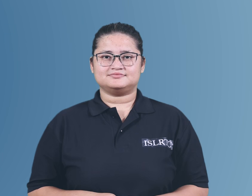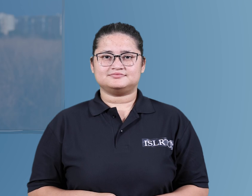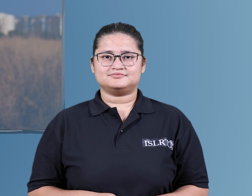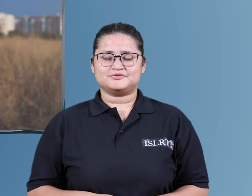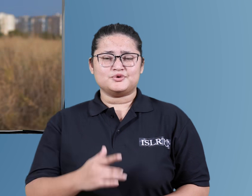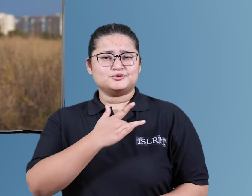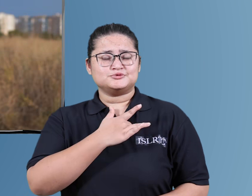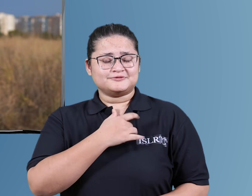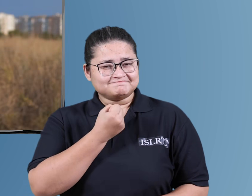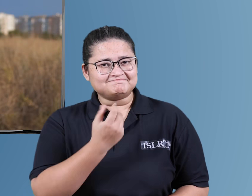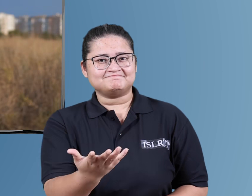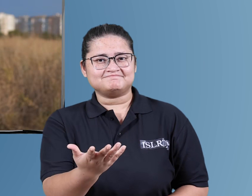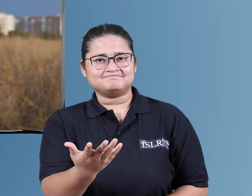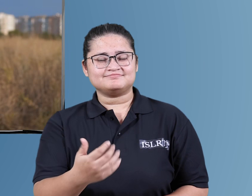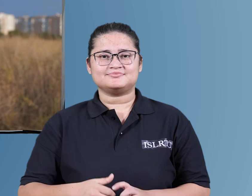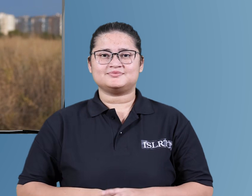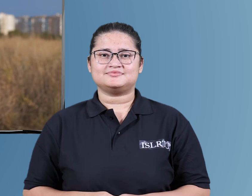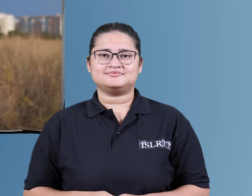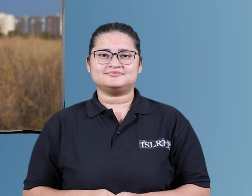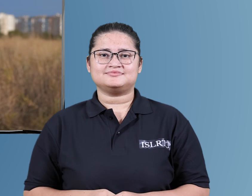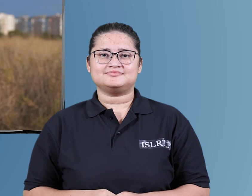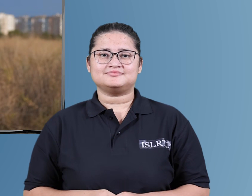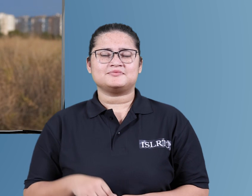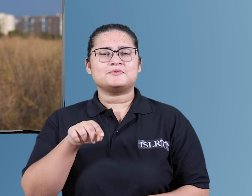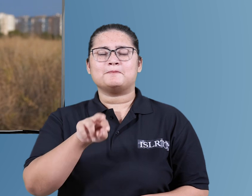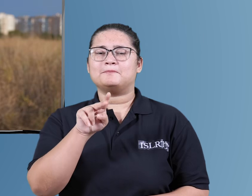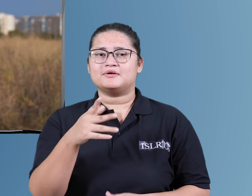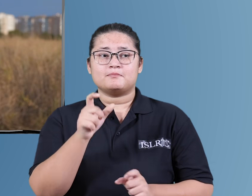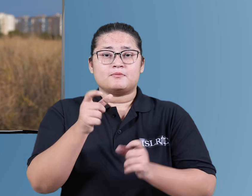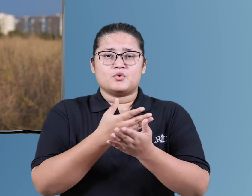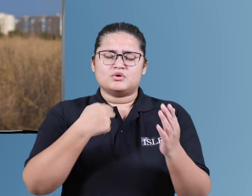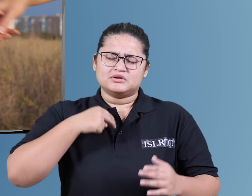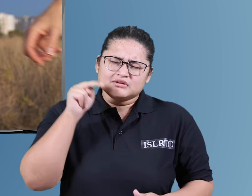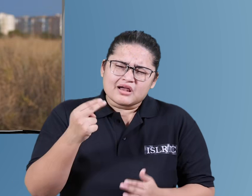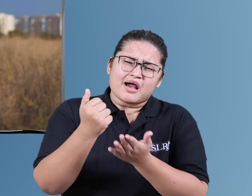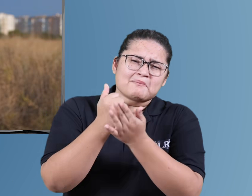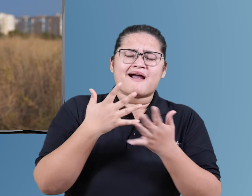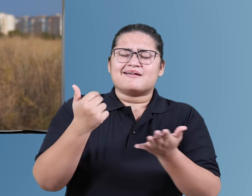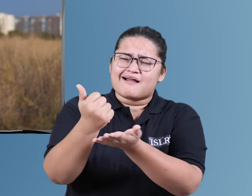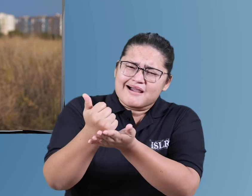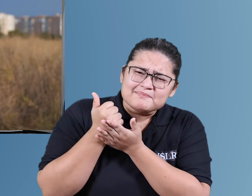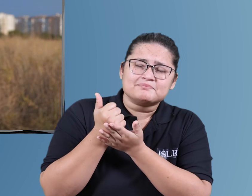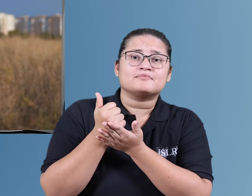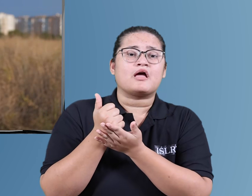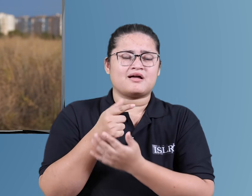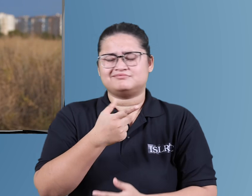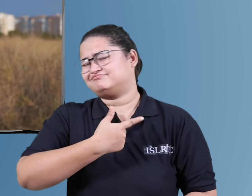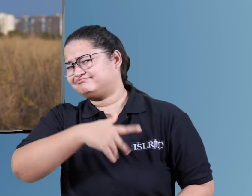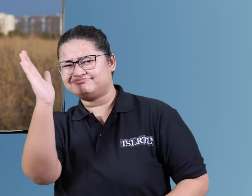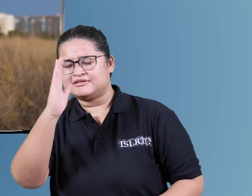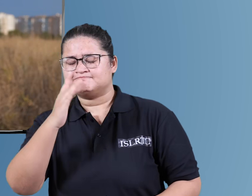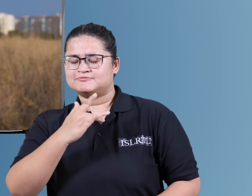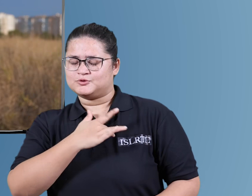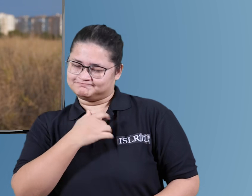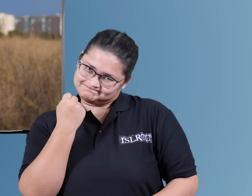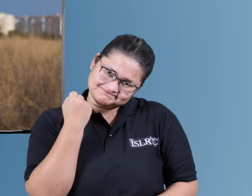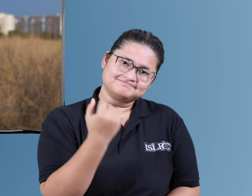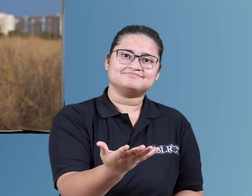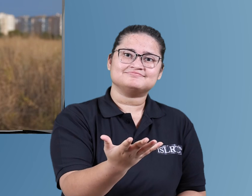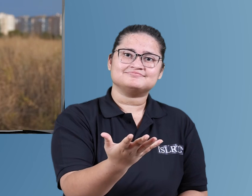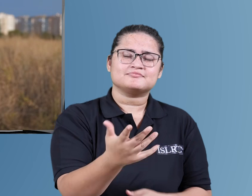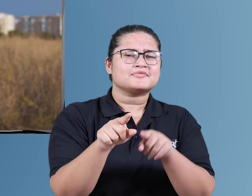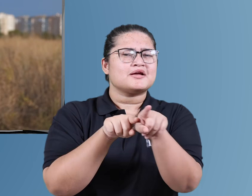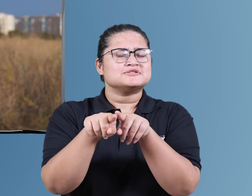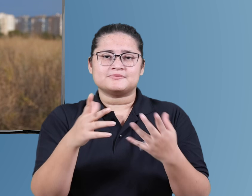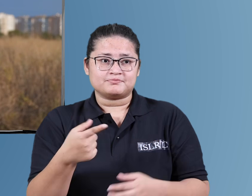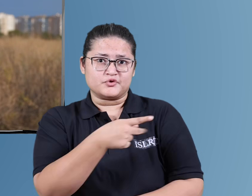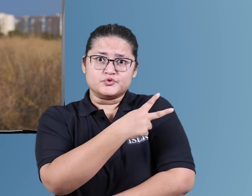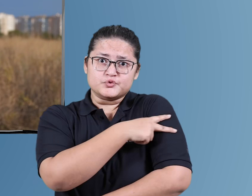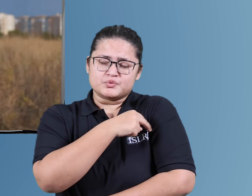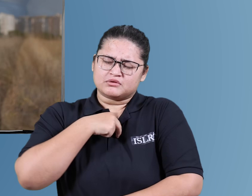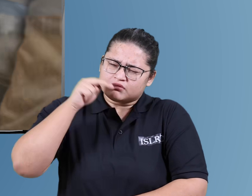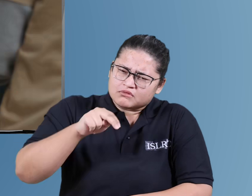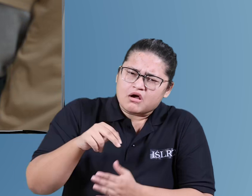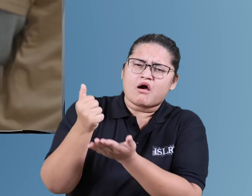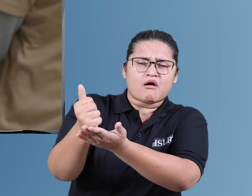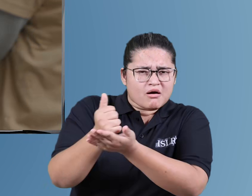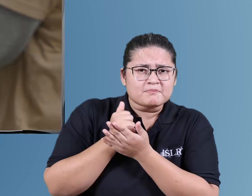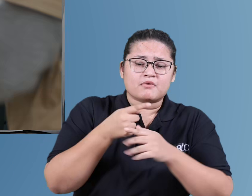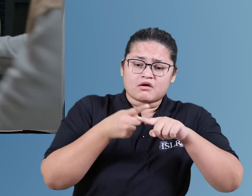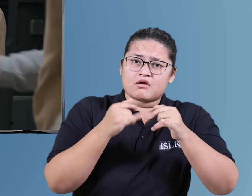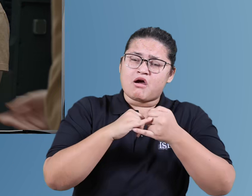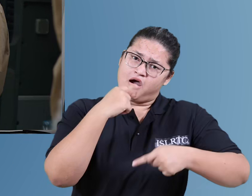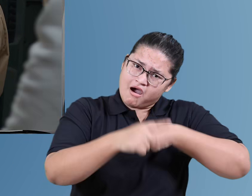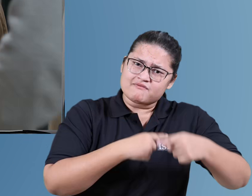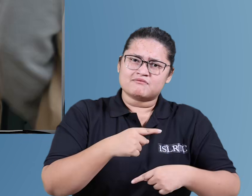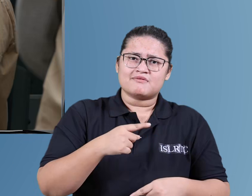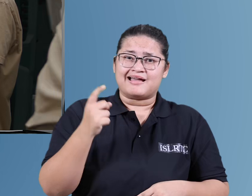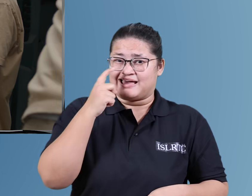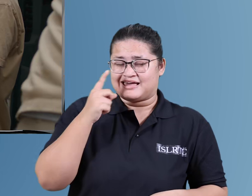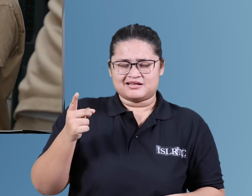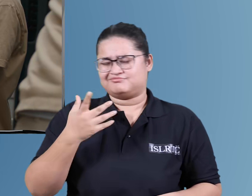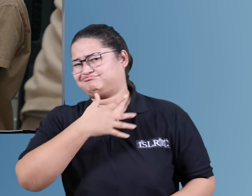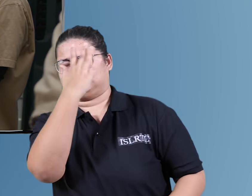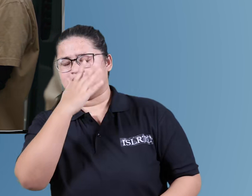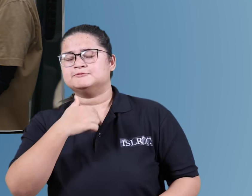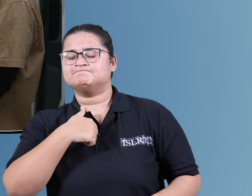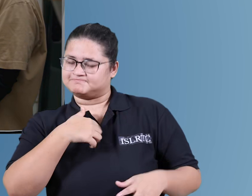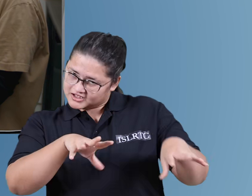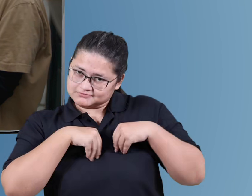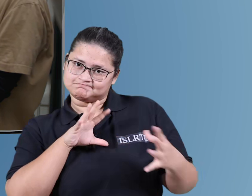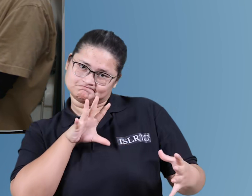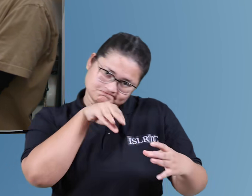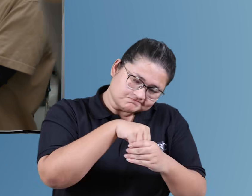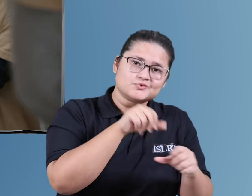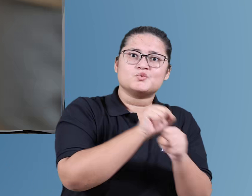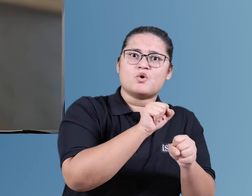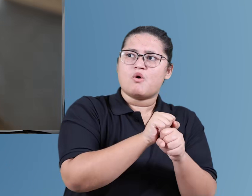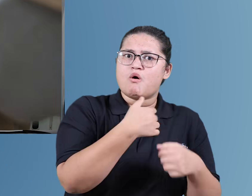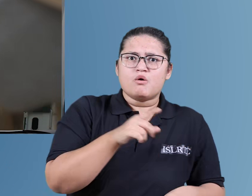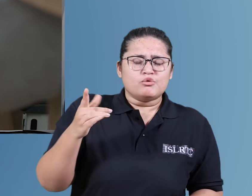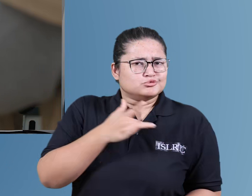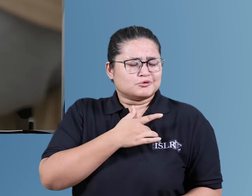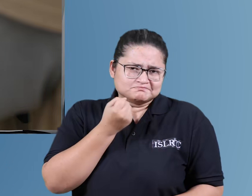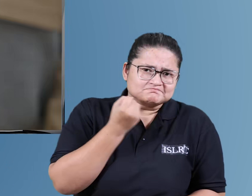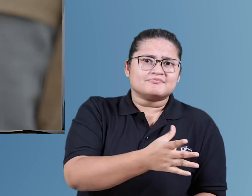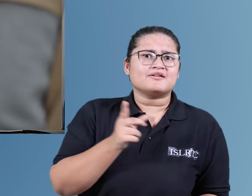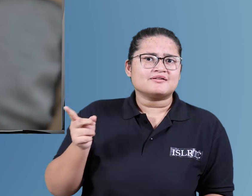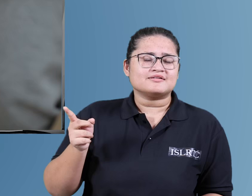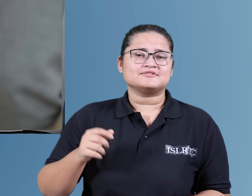Generous Generous means being willing to help those in need. It can also refer to being kind and unselfish. For example, she was generous with her time, volunteering every weekend without being selfish with it.